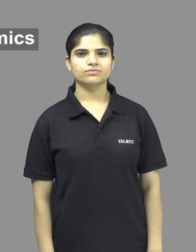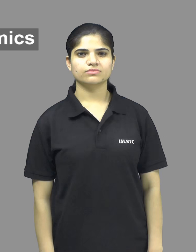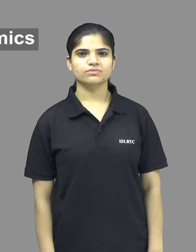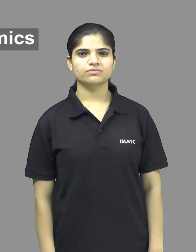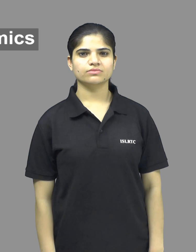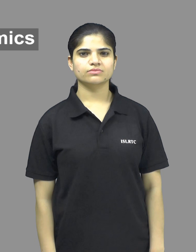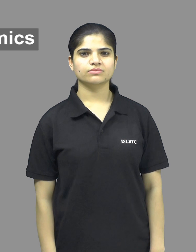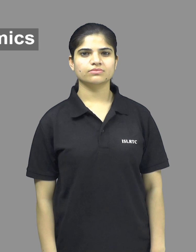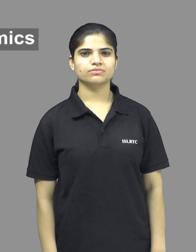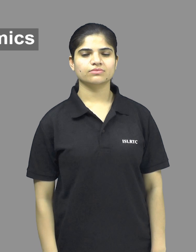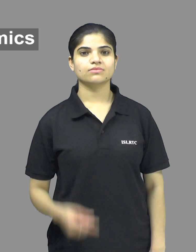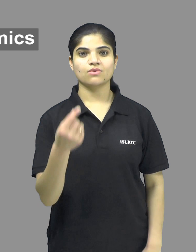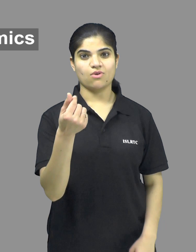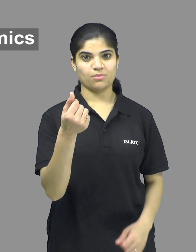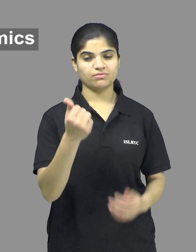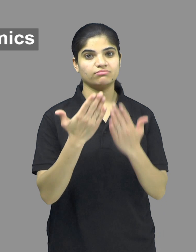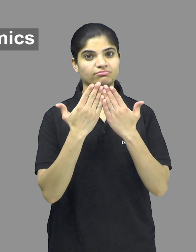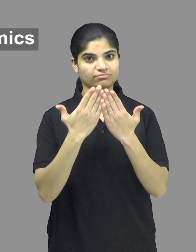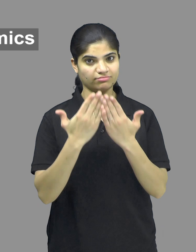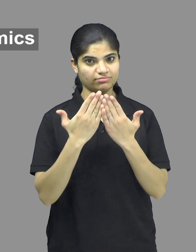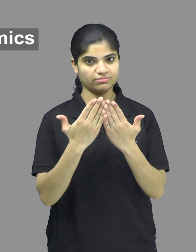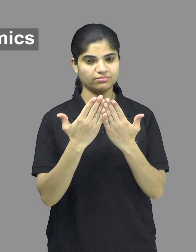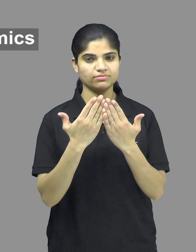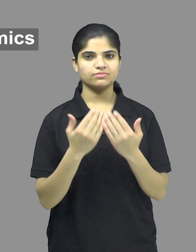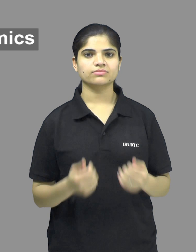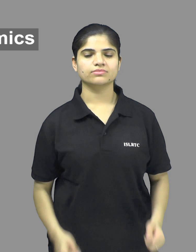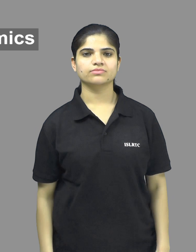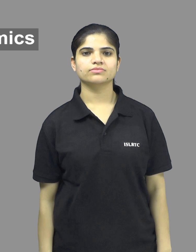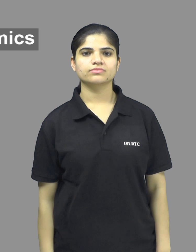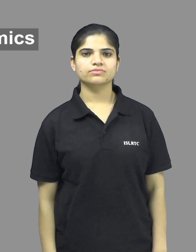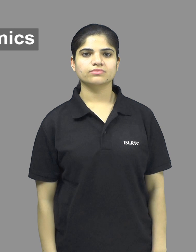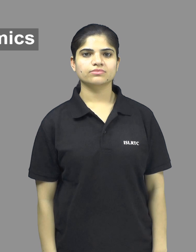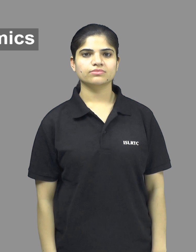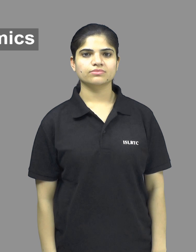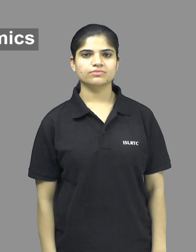Economics